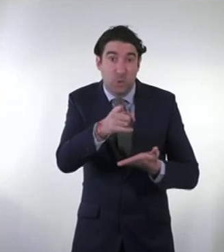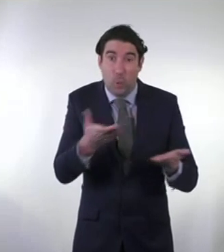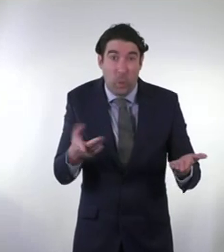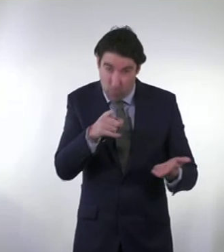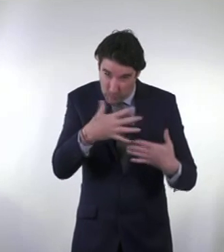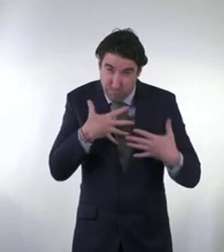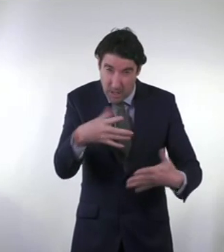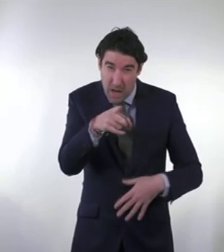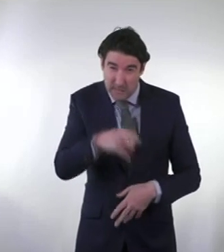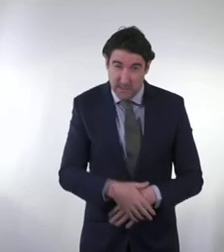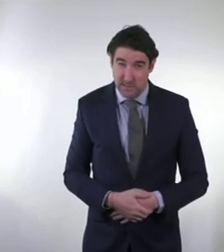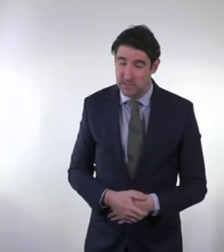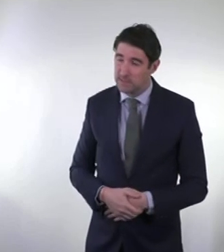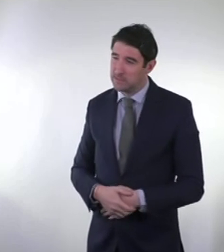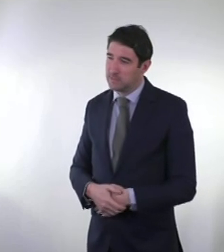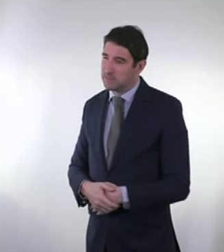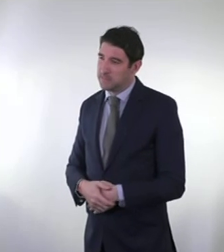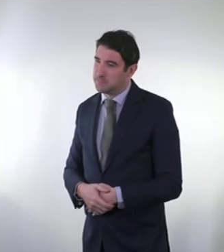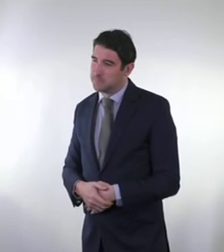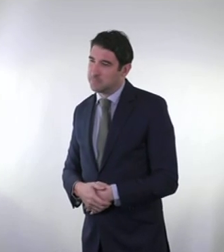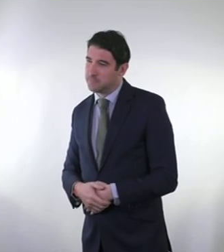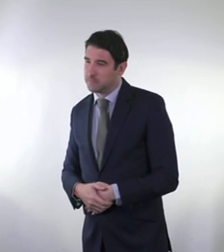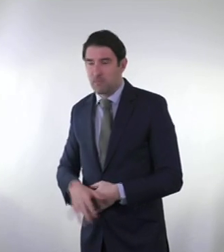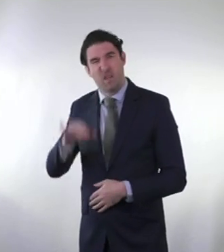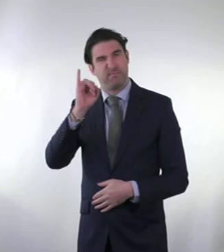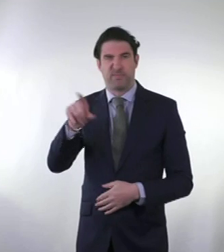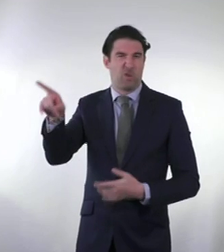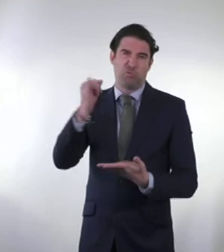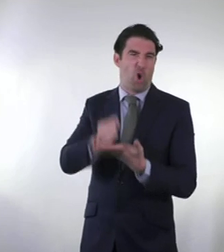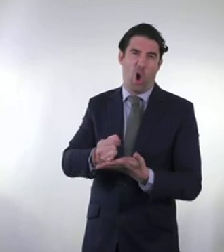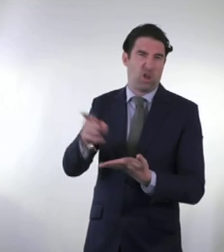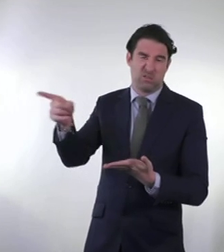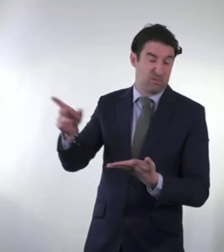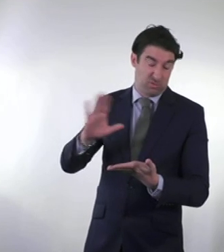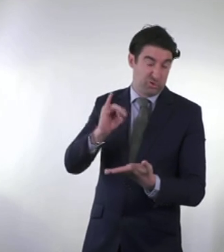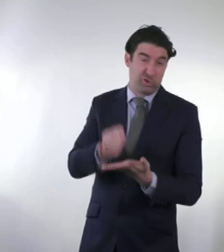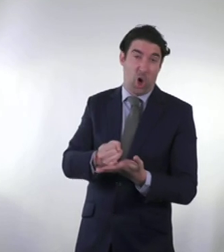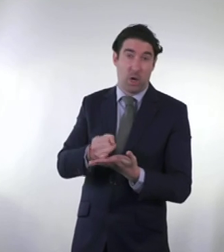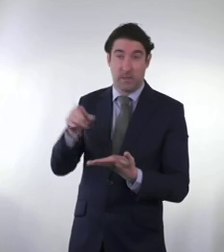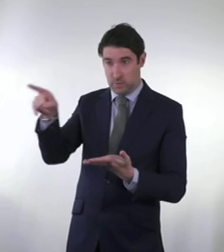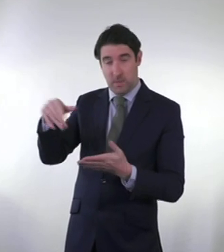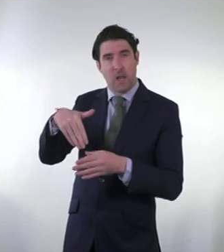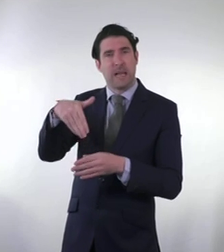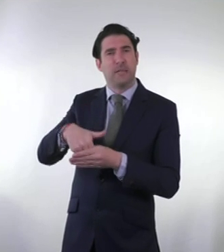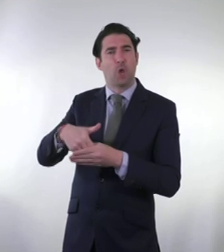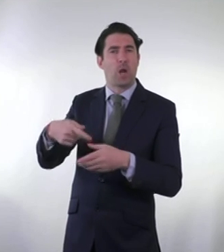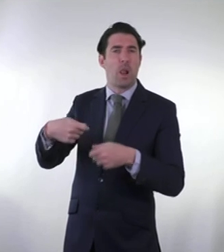I am afraid the right hon. Gentleman is completely wrong in what he says about the United Kingdom Internal Market Bill.